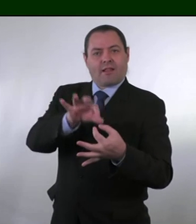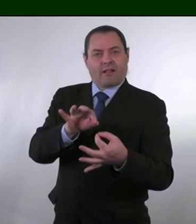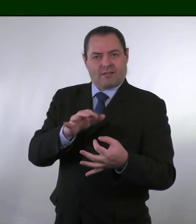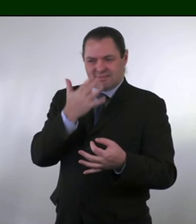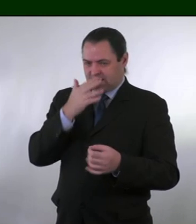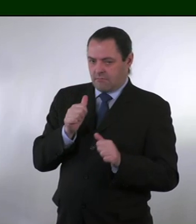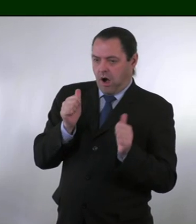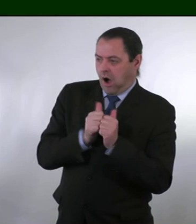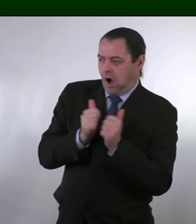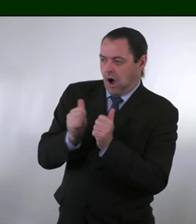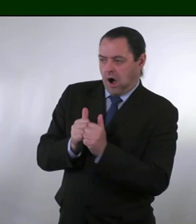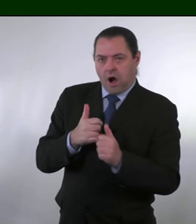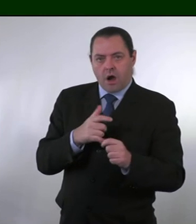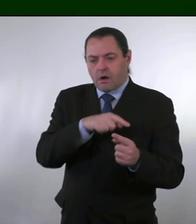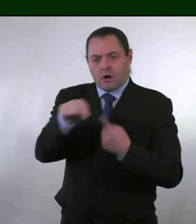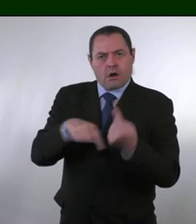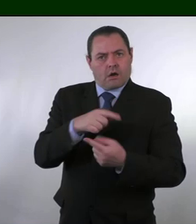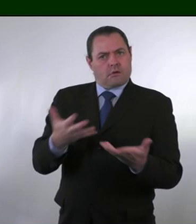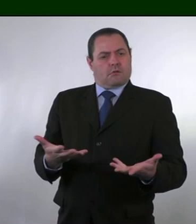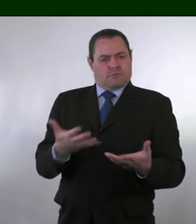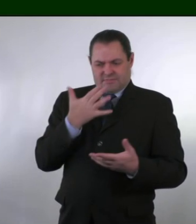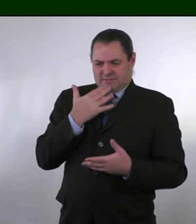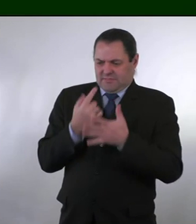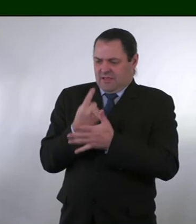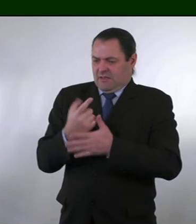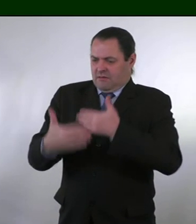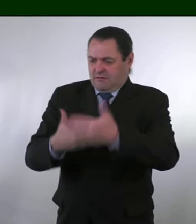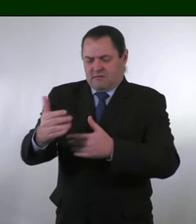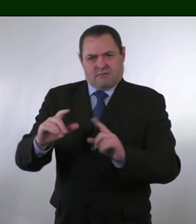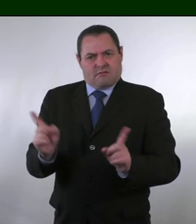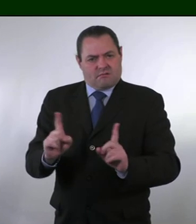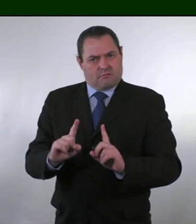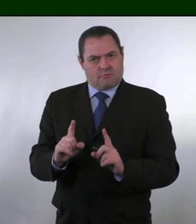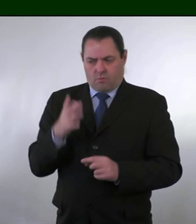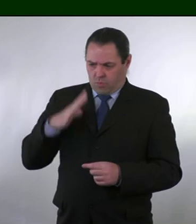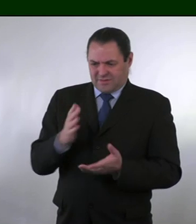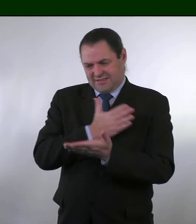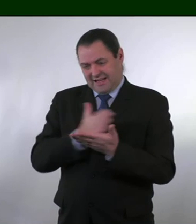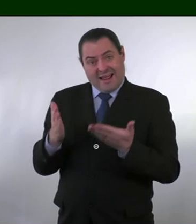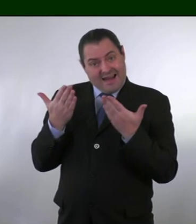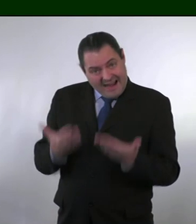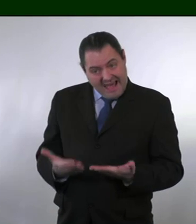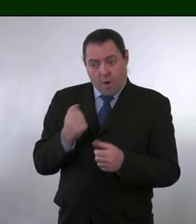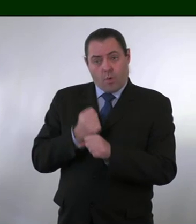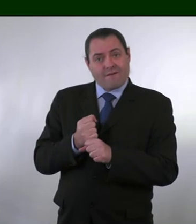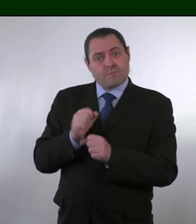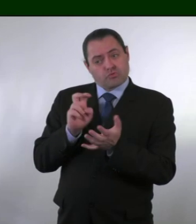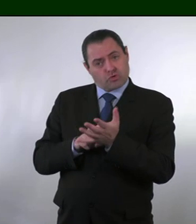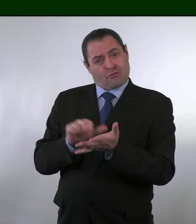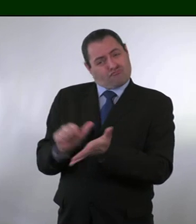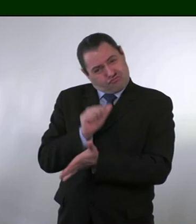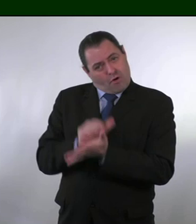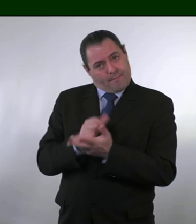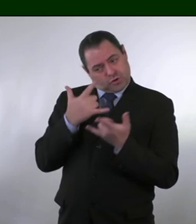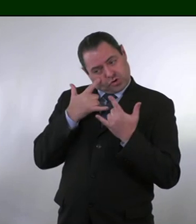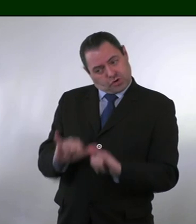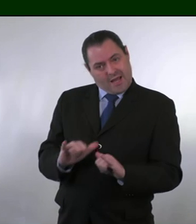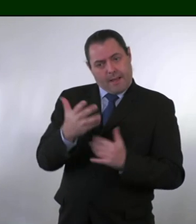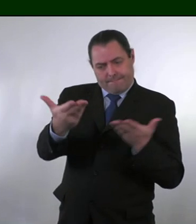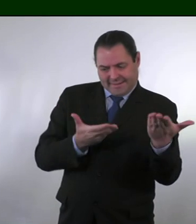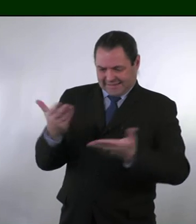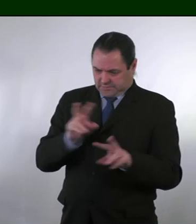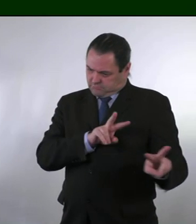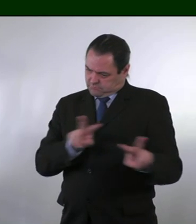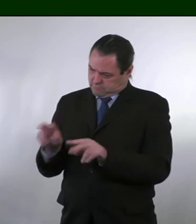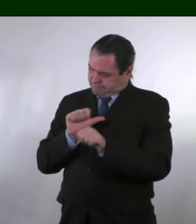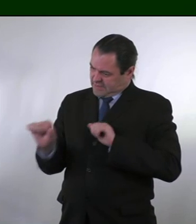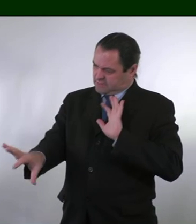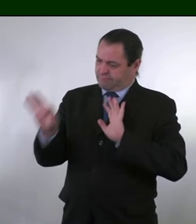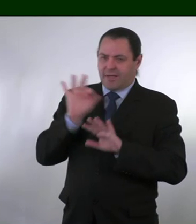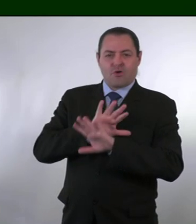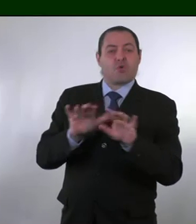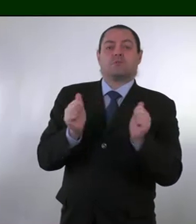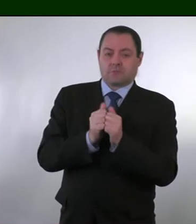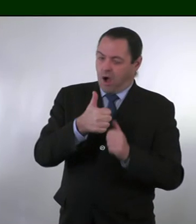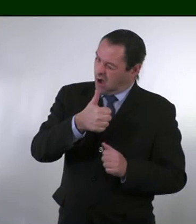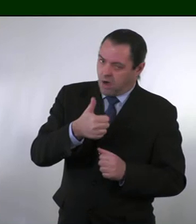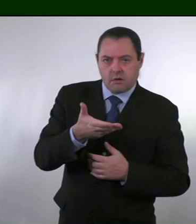Can the Prime Minister give a cast-iron assurance that from now on all Government contracts will be subject to proper process with full transparency and accountability?